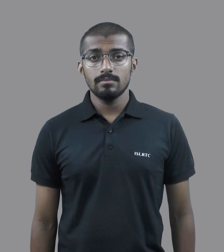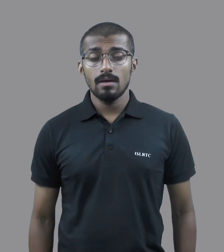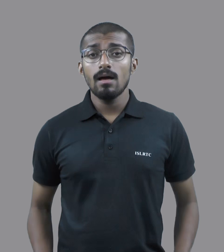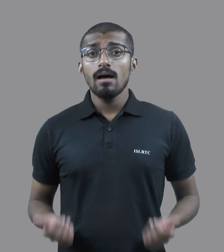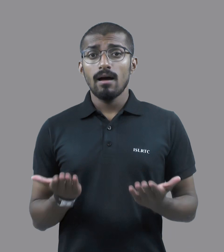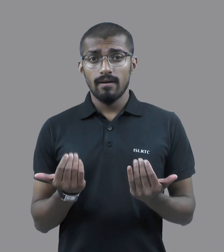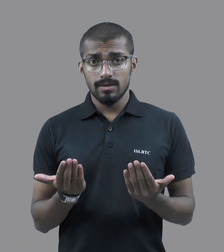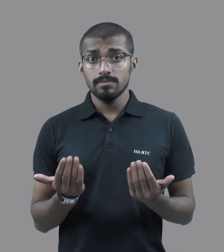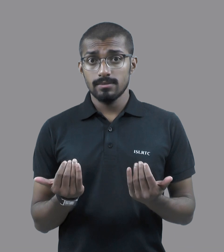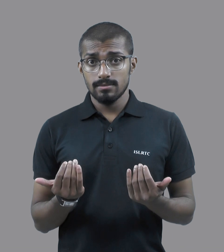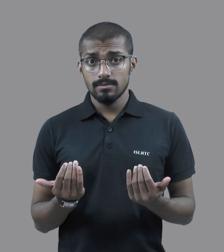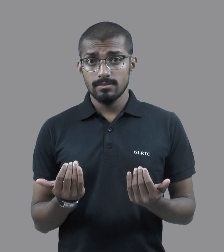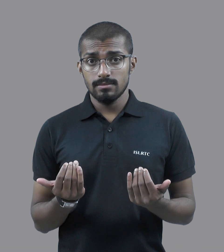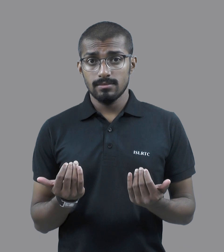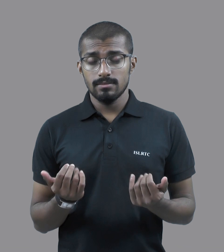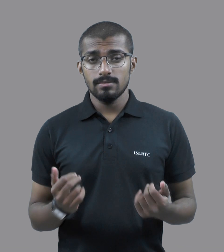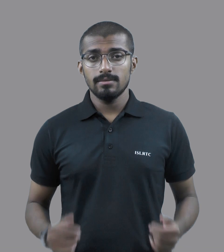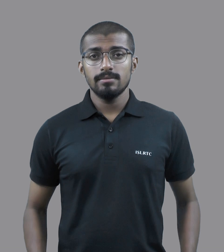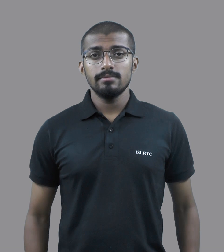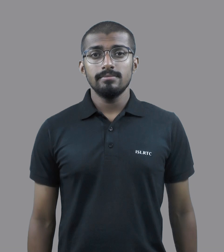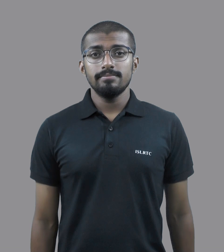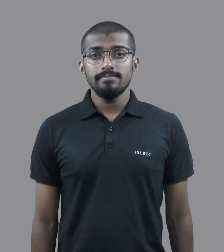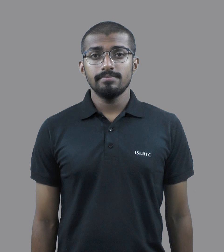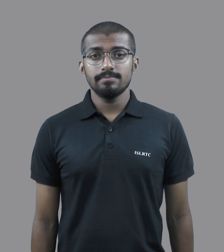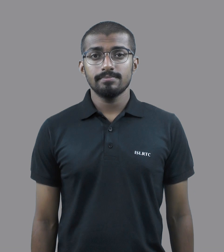Available